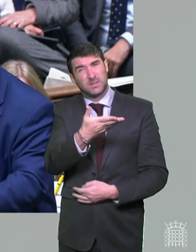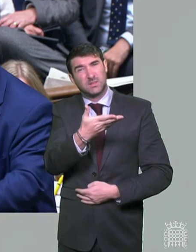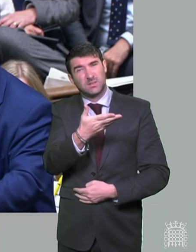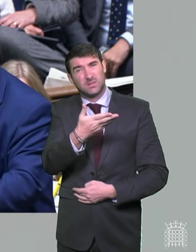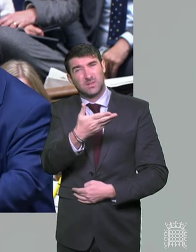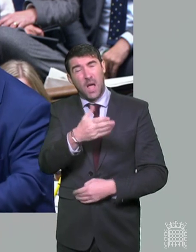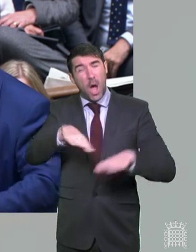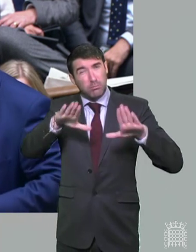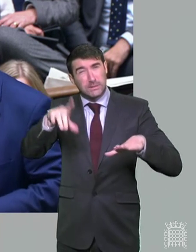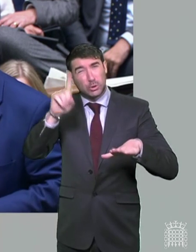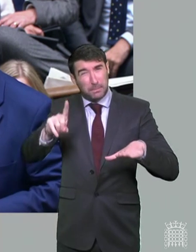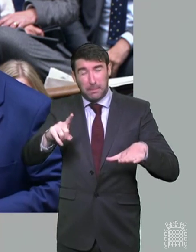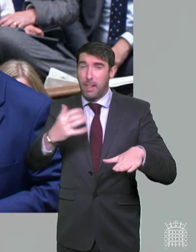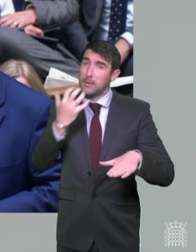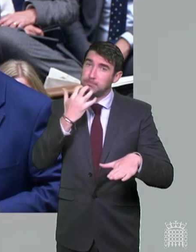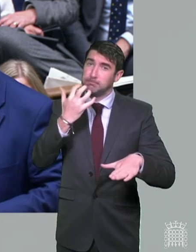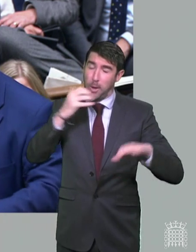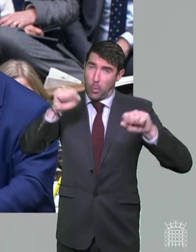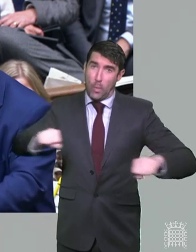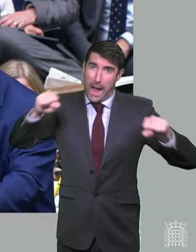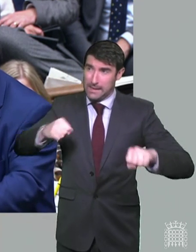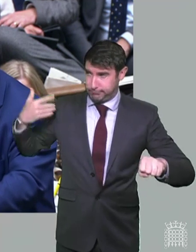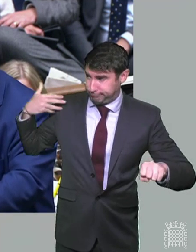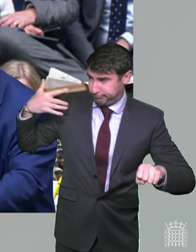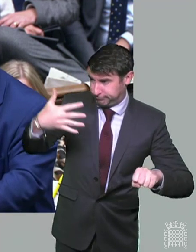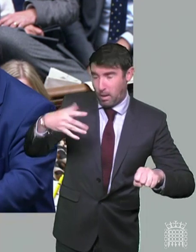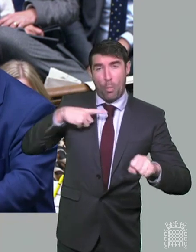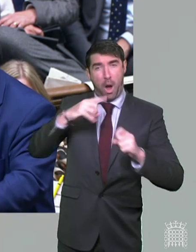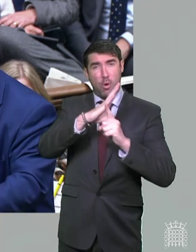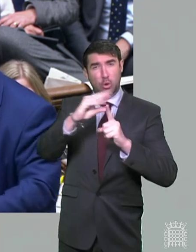Will she finally answer two very simple questions?